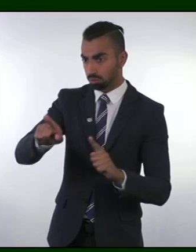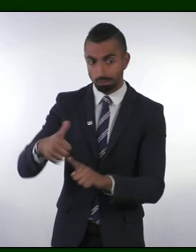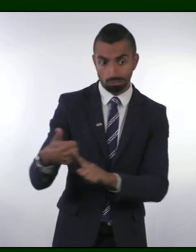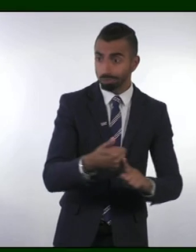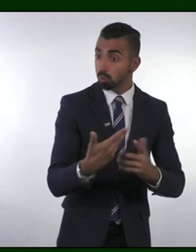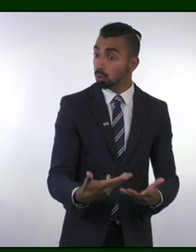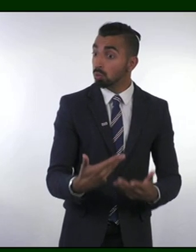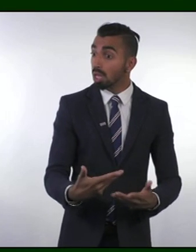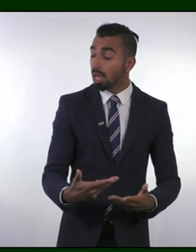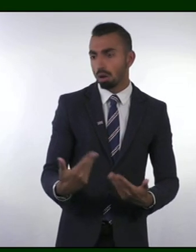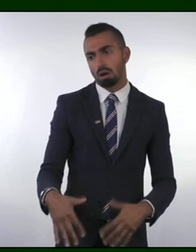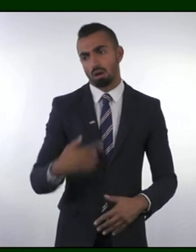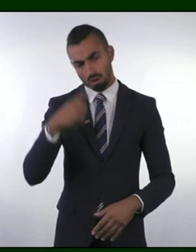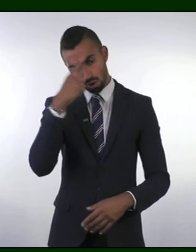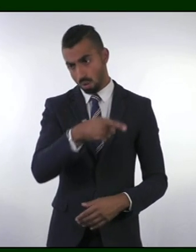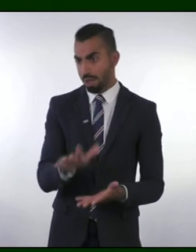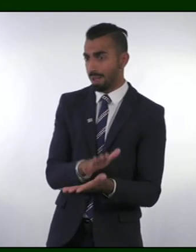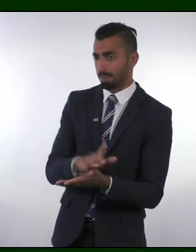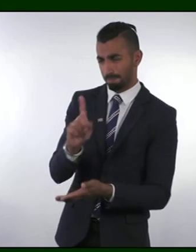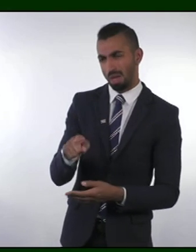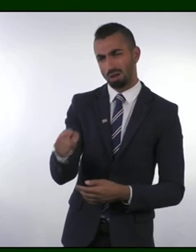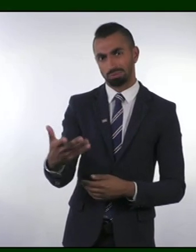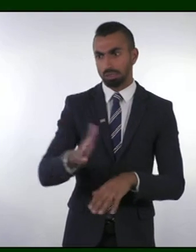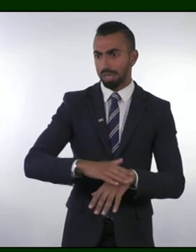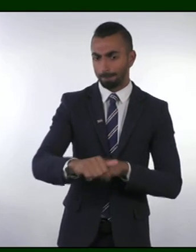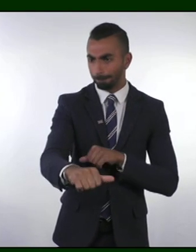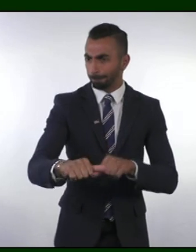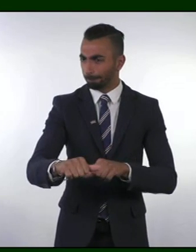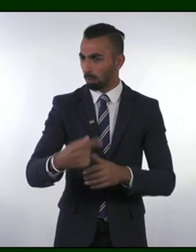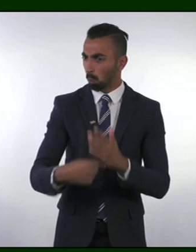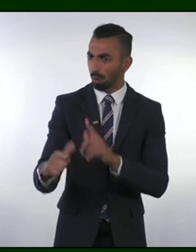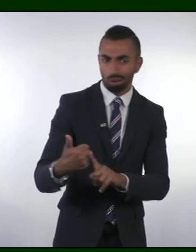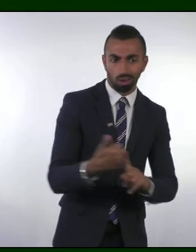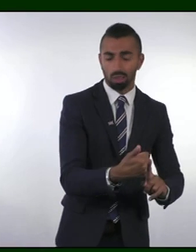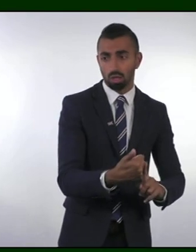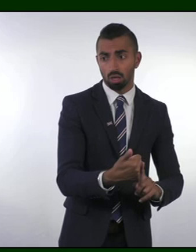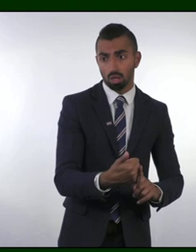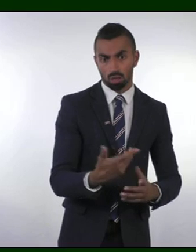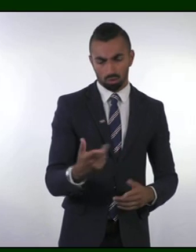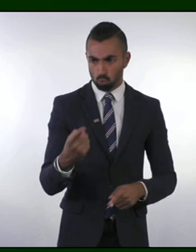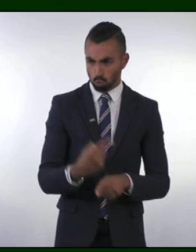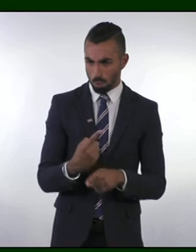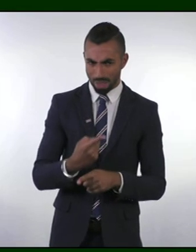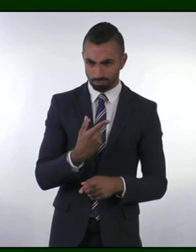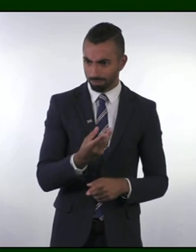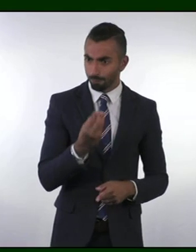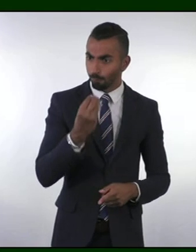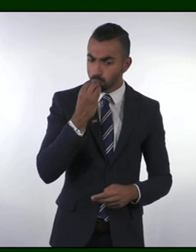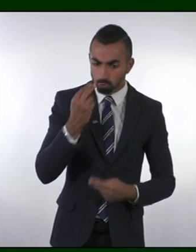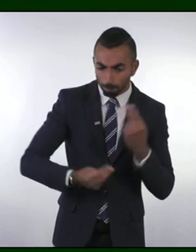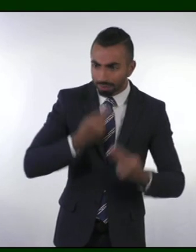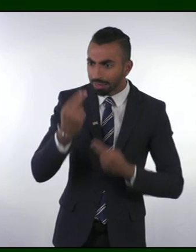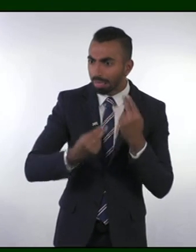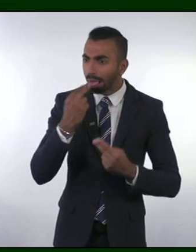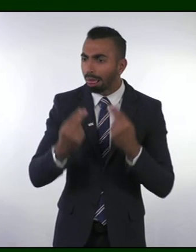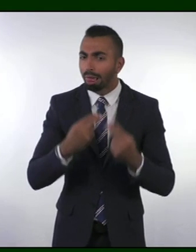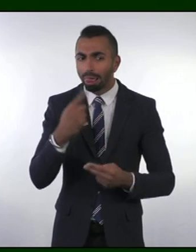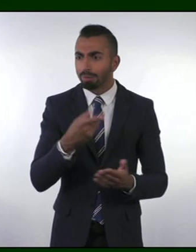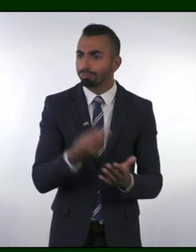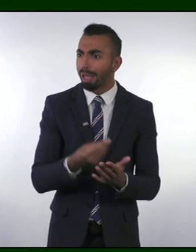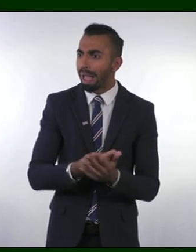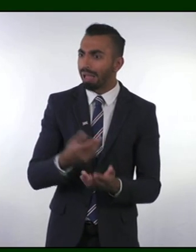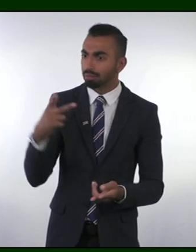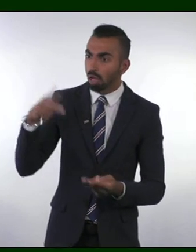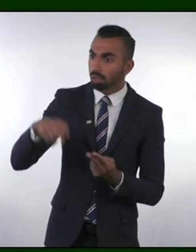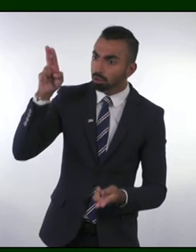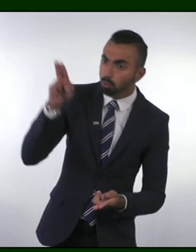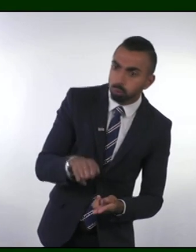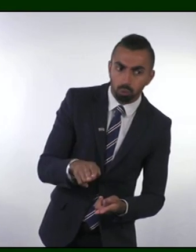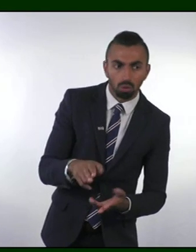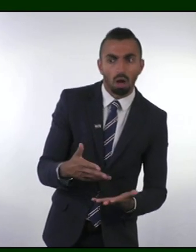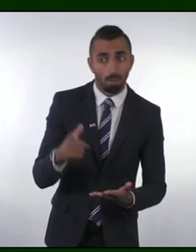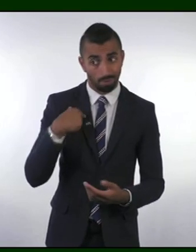Clothes shops might welcome similar measures as well, because once we have eaten our way through a month’s half-price meals, we might need to visit them!